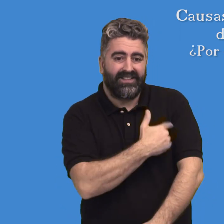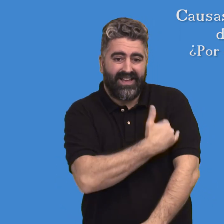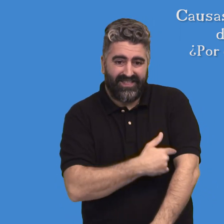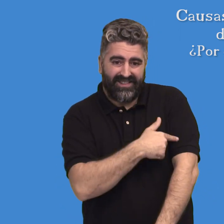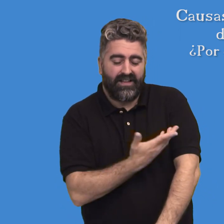vena